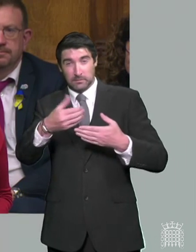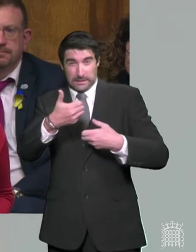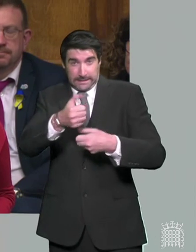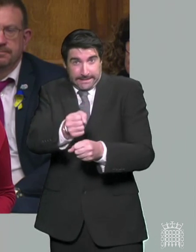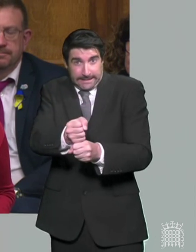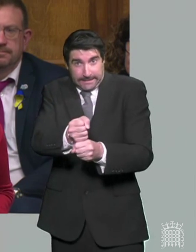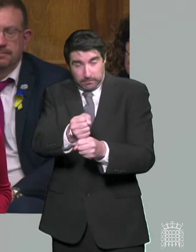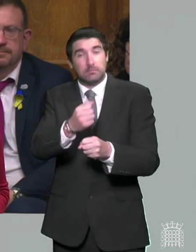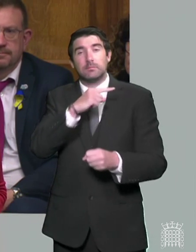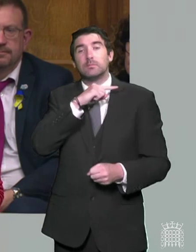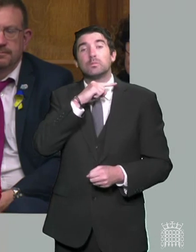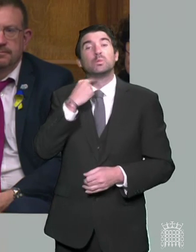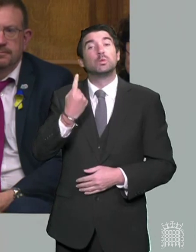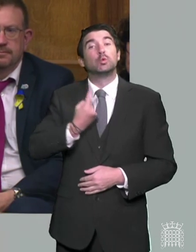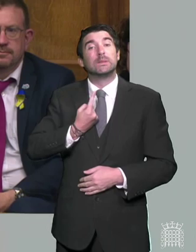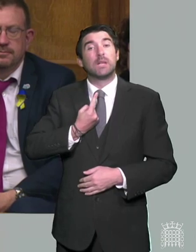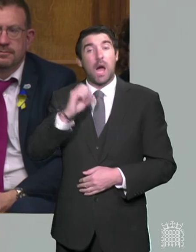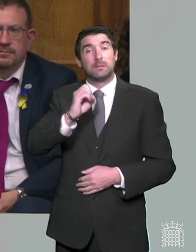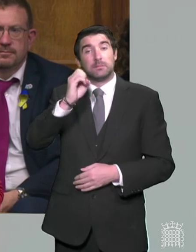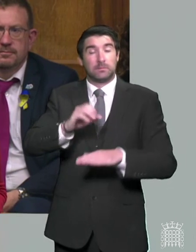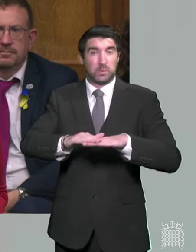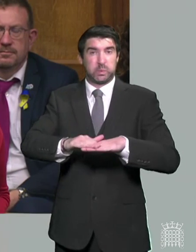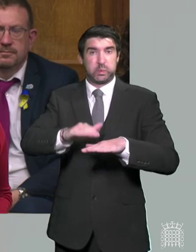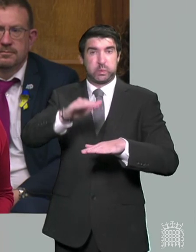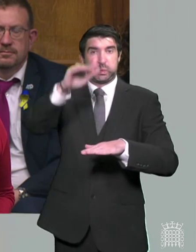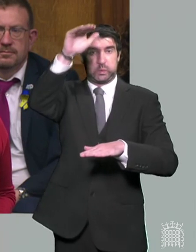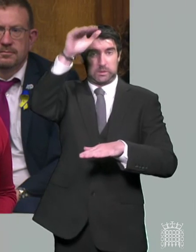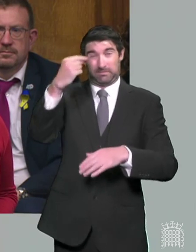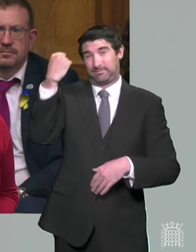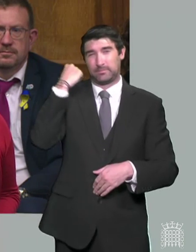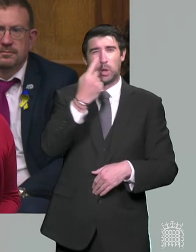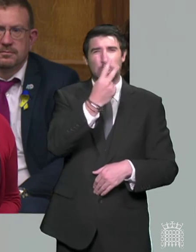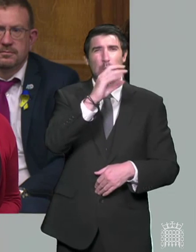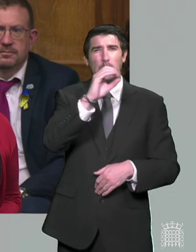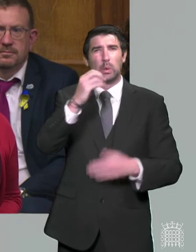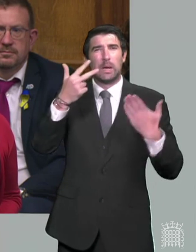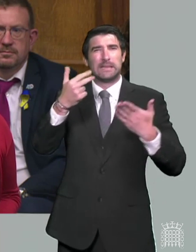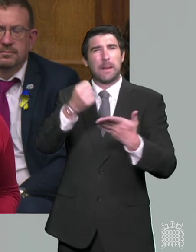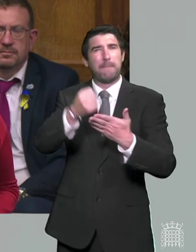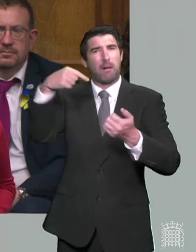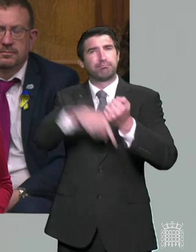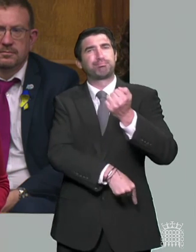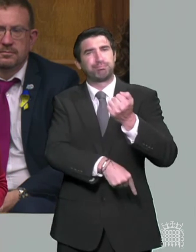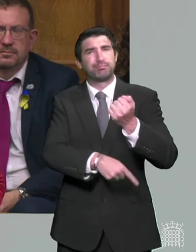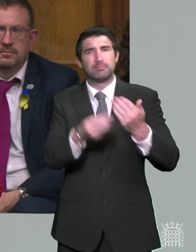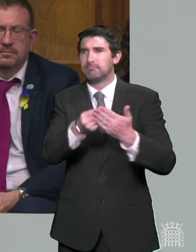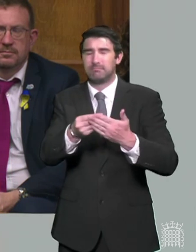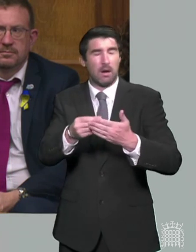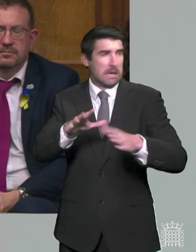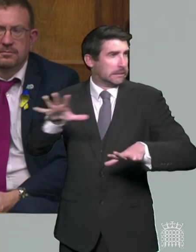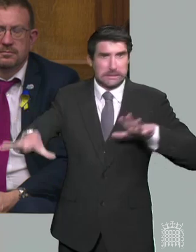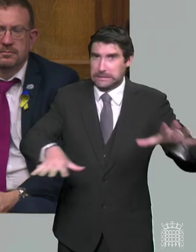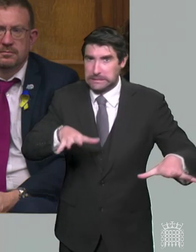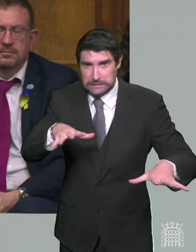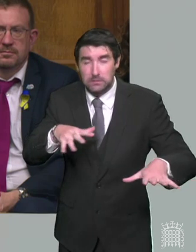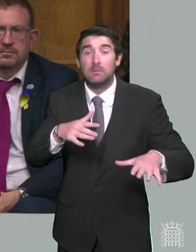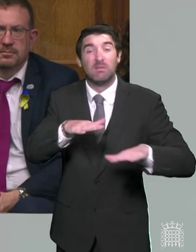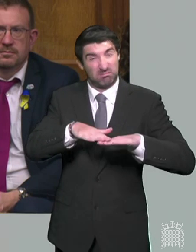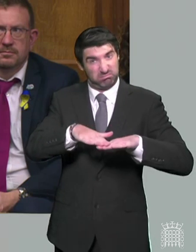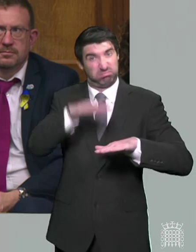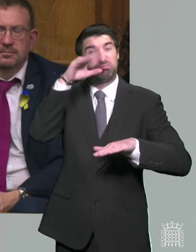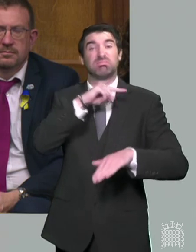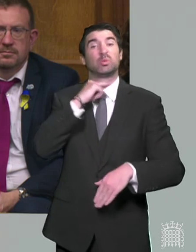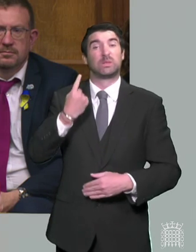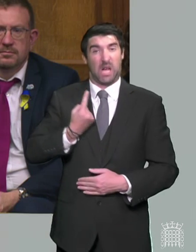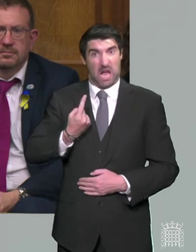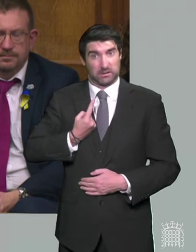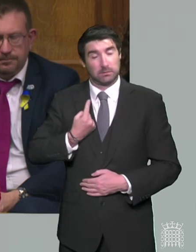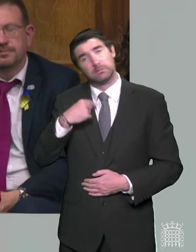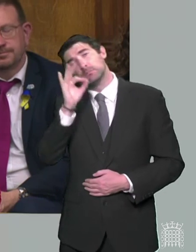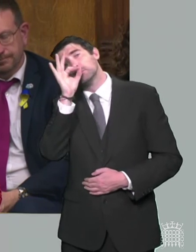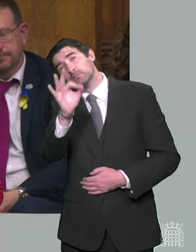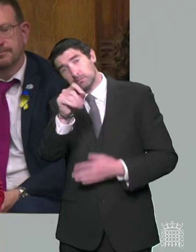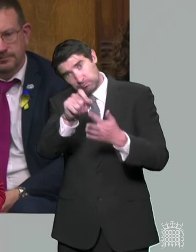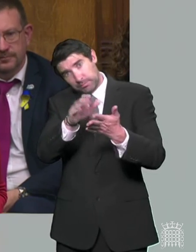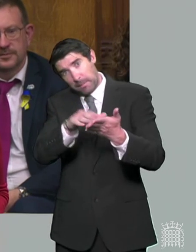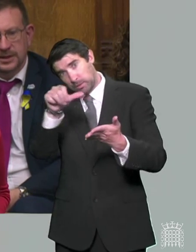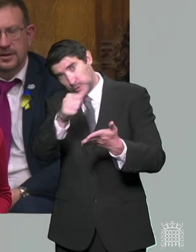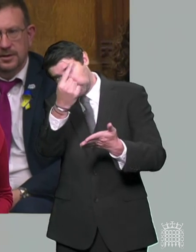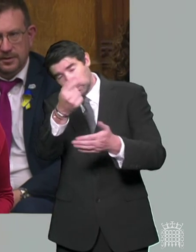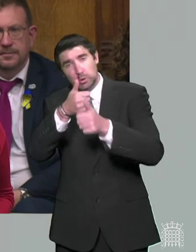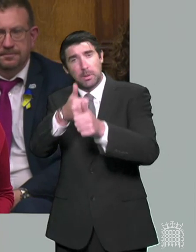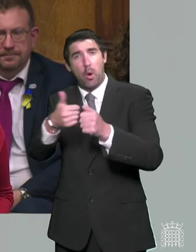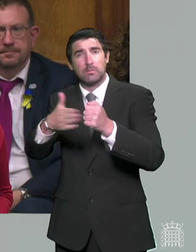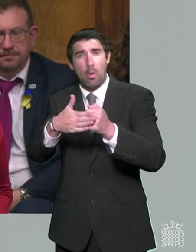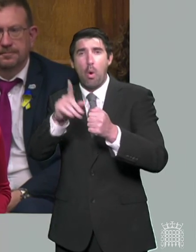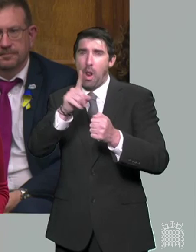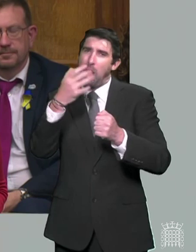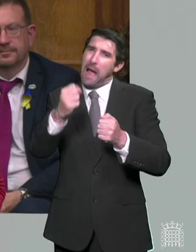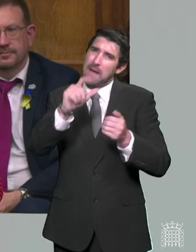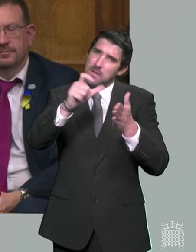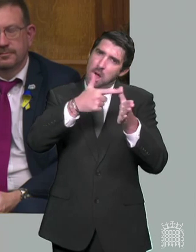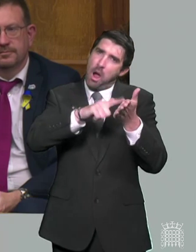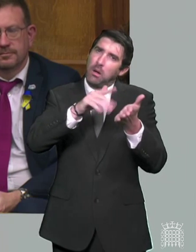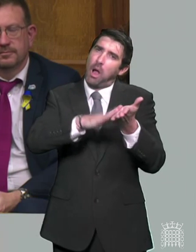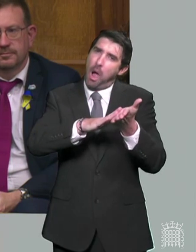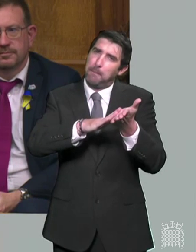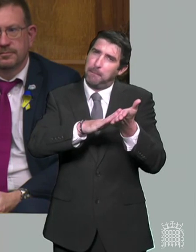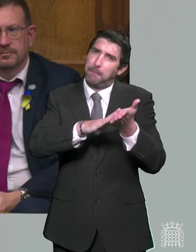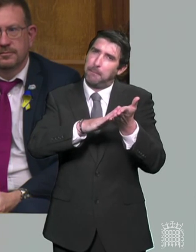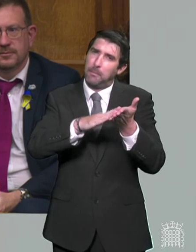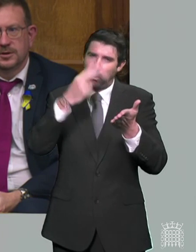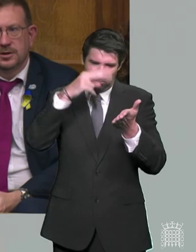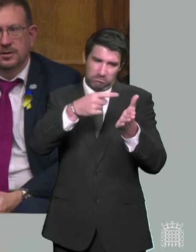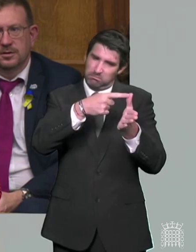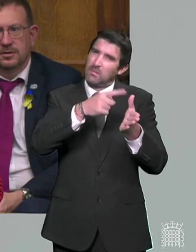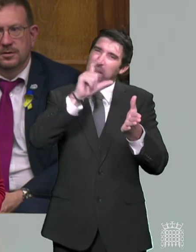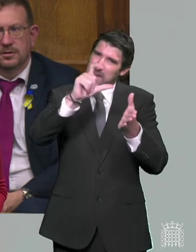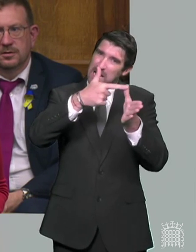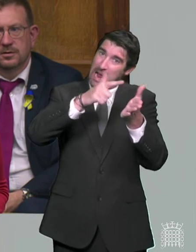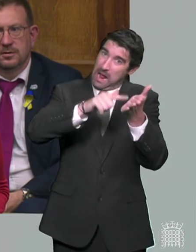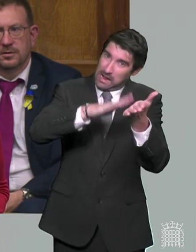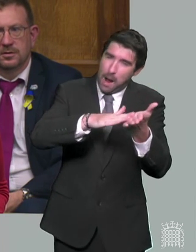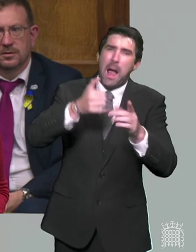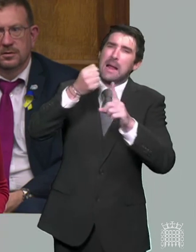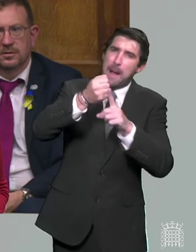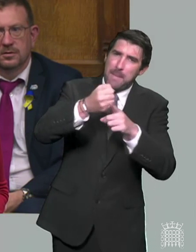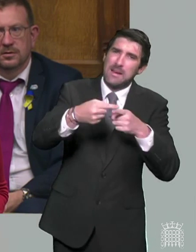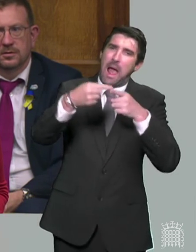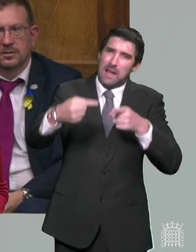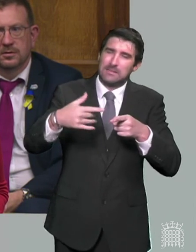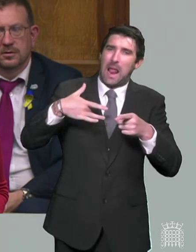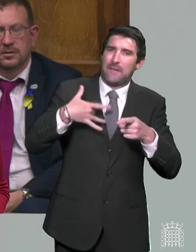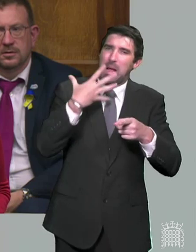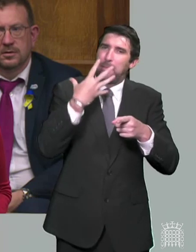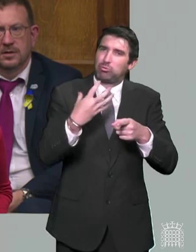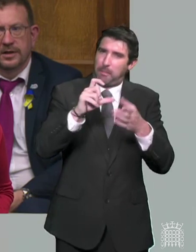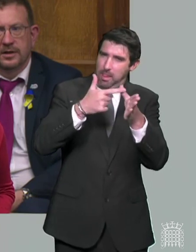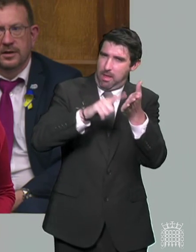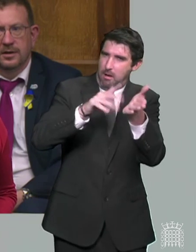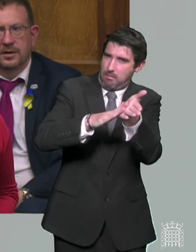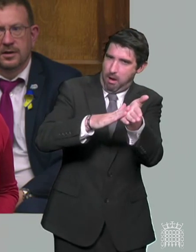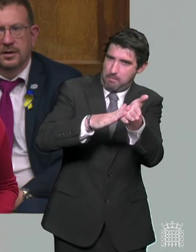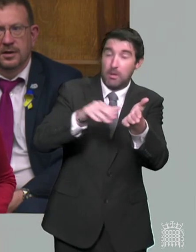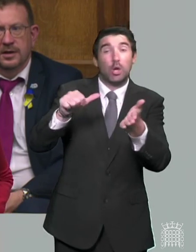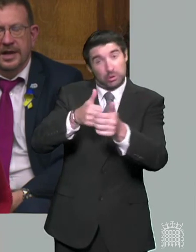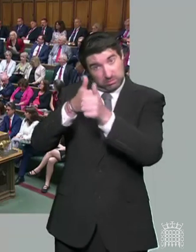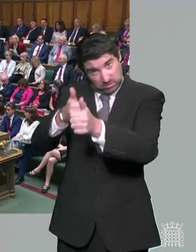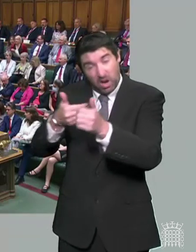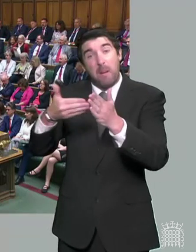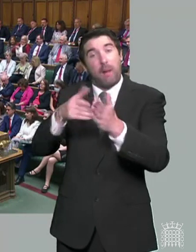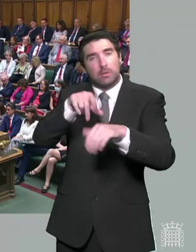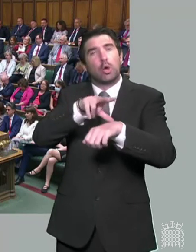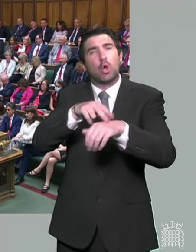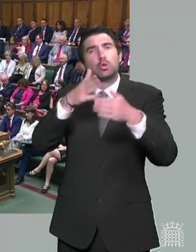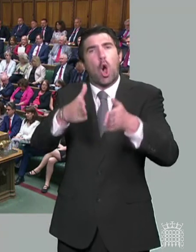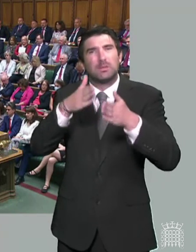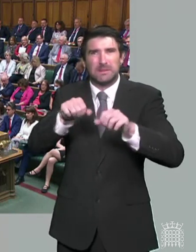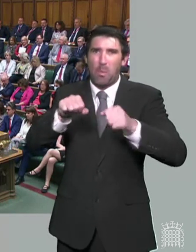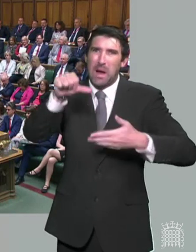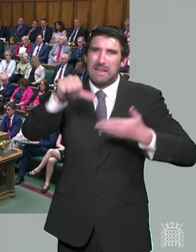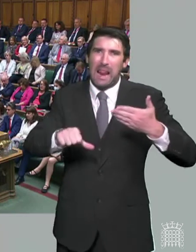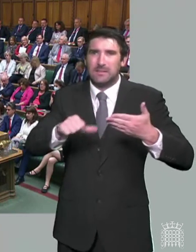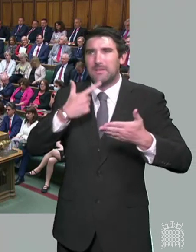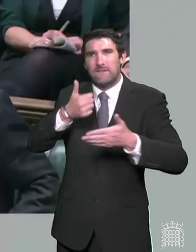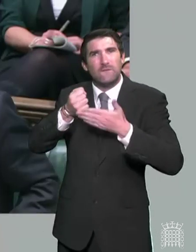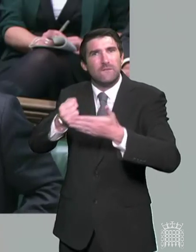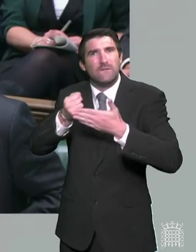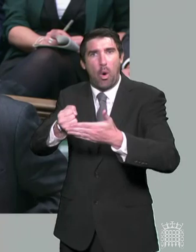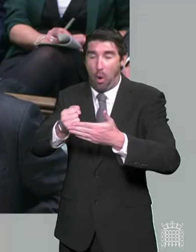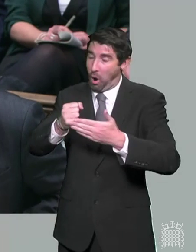We saw that after the 2008 crash. As well as doing more to support people through the cost of living crisis, will the Prime Minister commit to doing more to support excellent suicide prevention campaigns such as CALM—the Campaign Against Living Miserably—and also implement Labour’s pledge to let anyone in need of it to be able to access mental health counselling within a month and to end waiting lists?